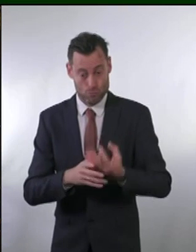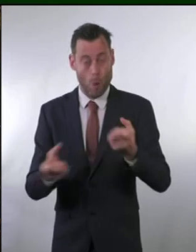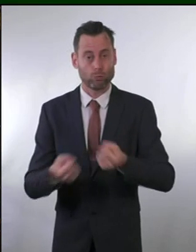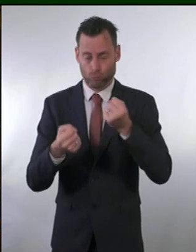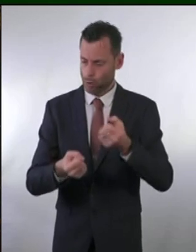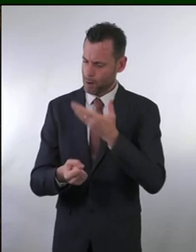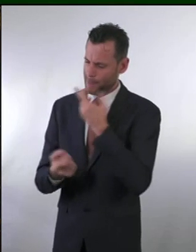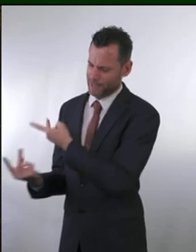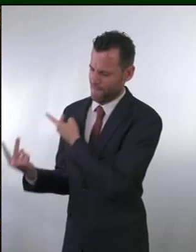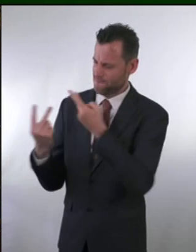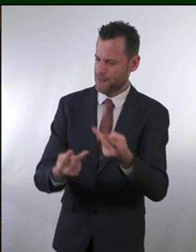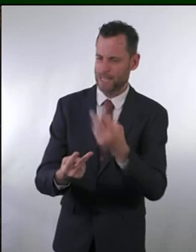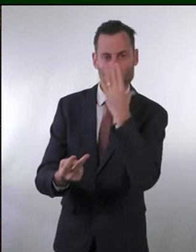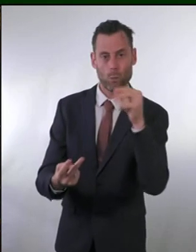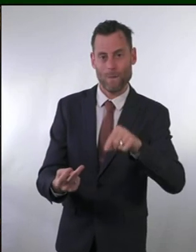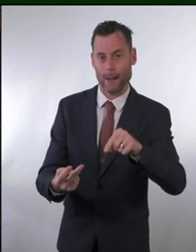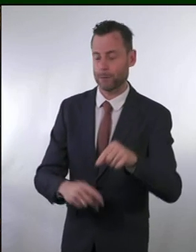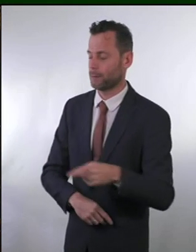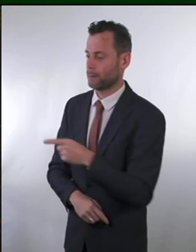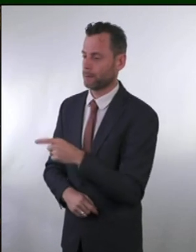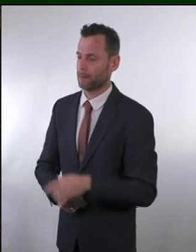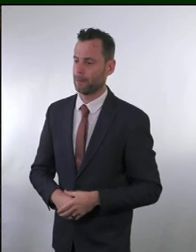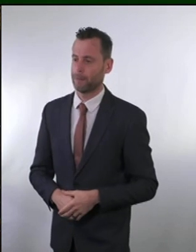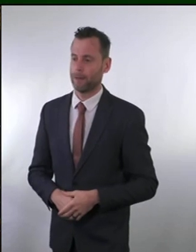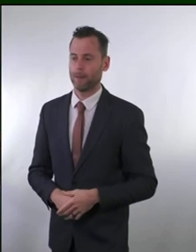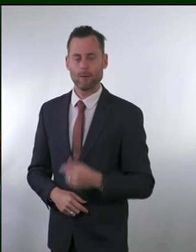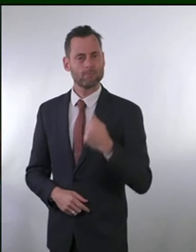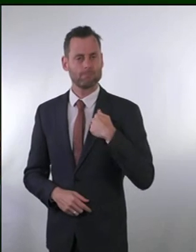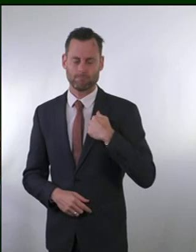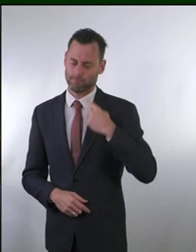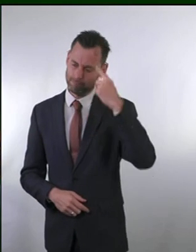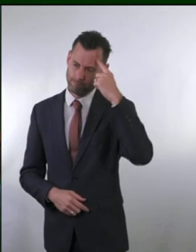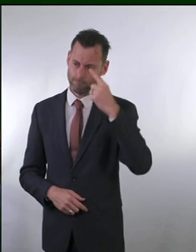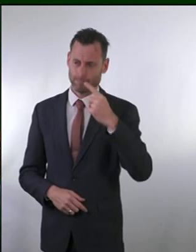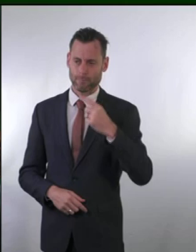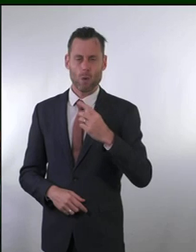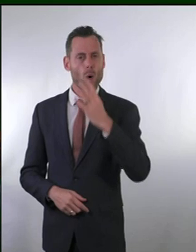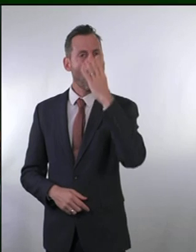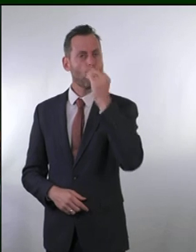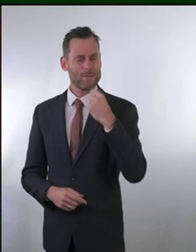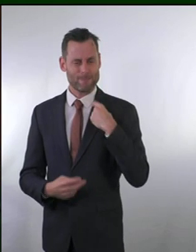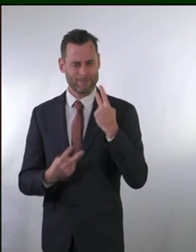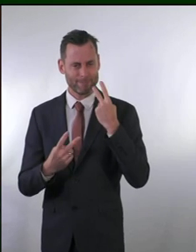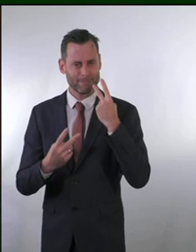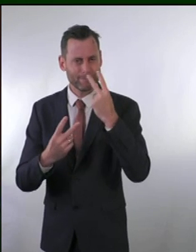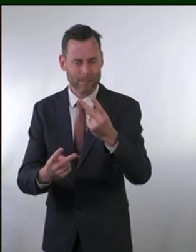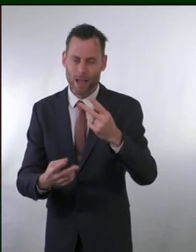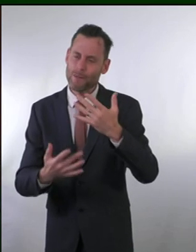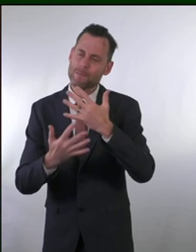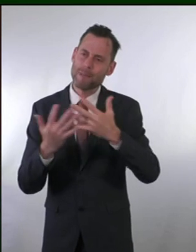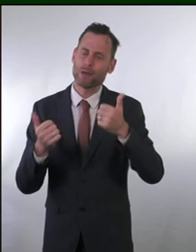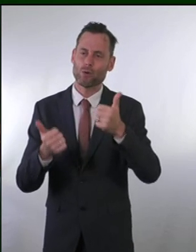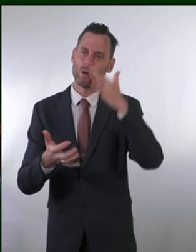I have happy memories of sampling some of the fare in Wolverhampton with my hon.